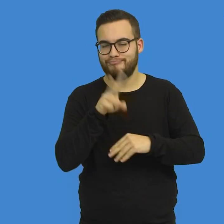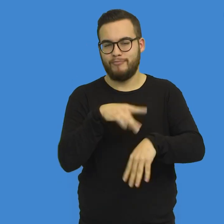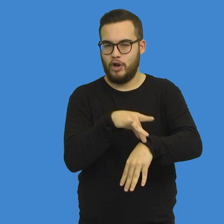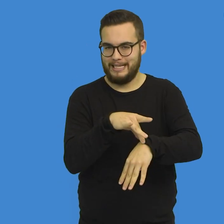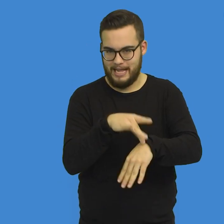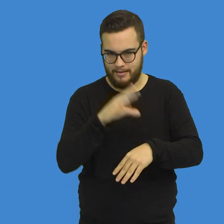enfermo